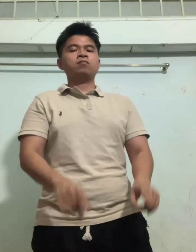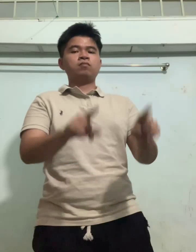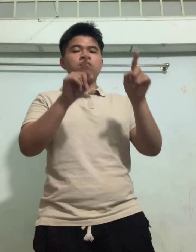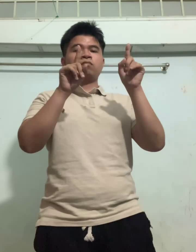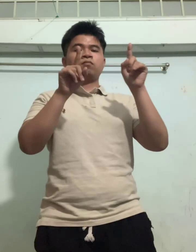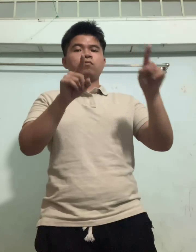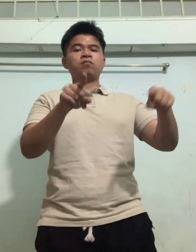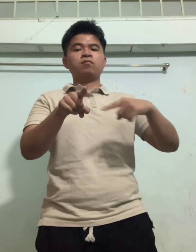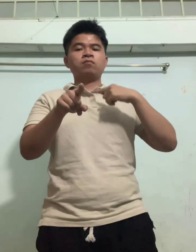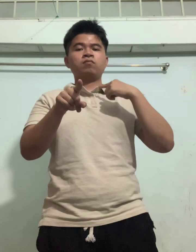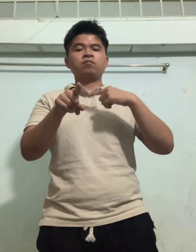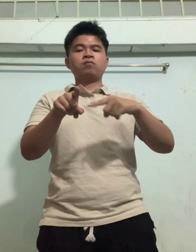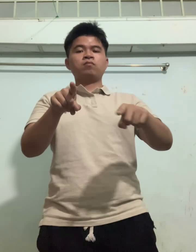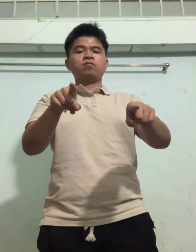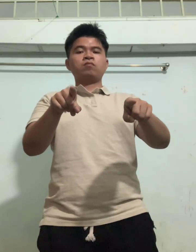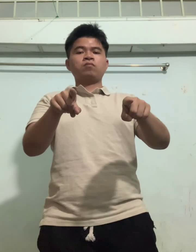phut